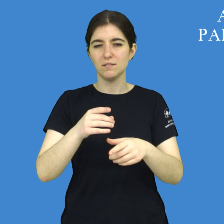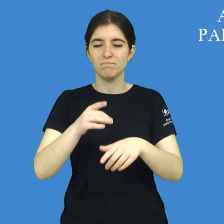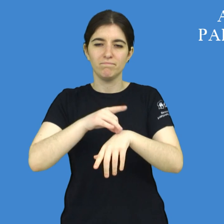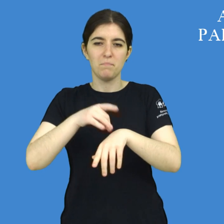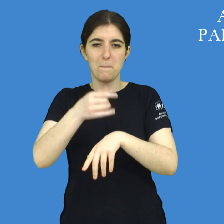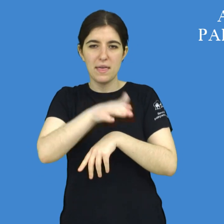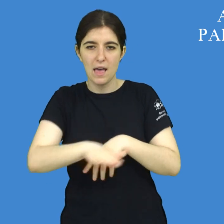enfermo